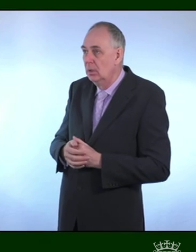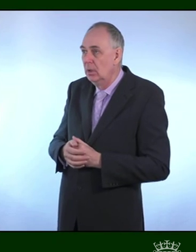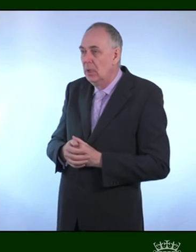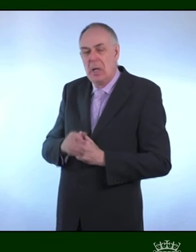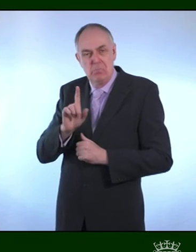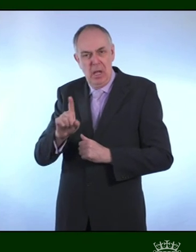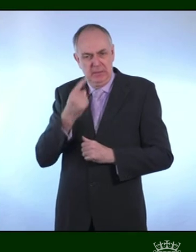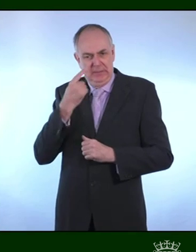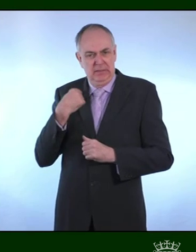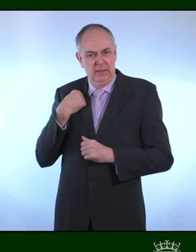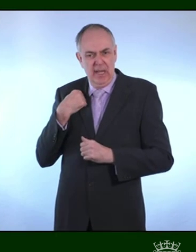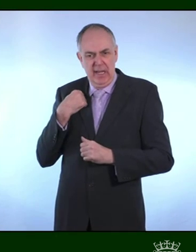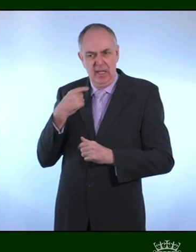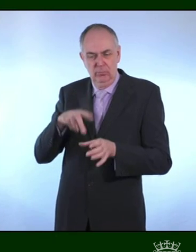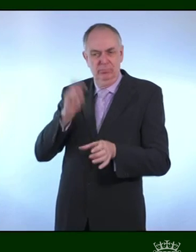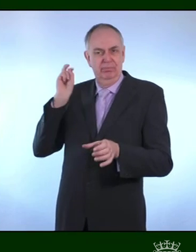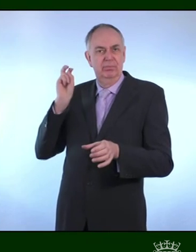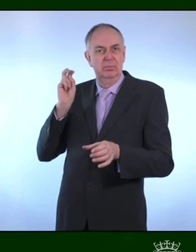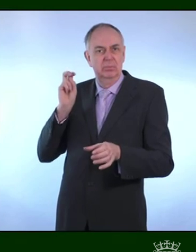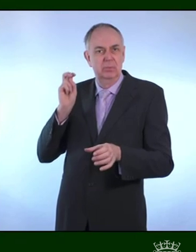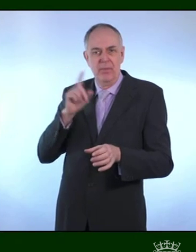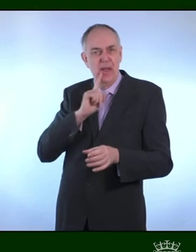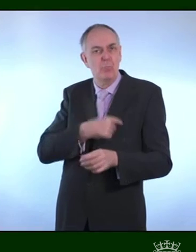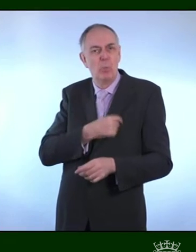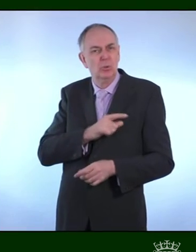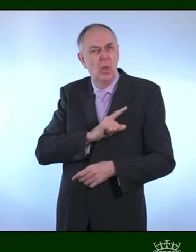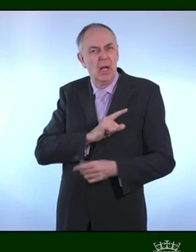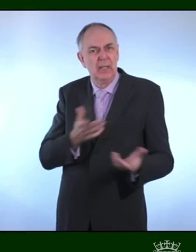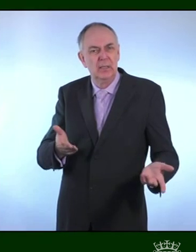Can the Prime Minister tell the industry why the Government have washed their hands of it?